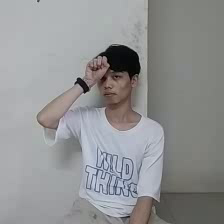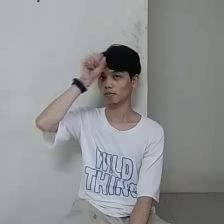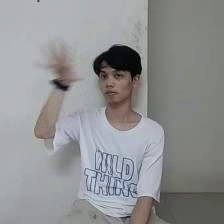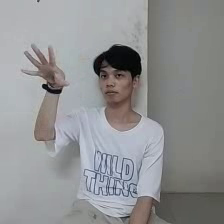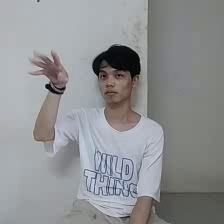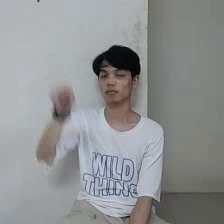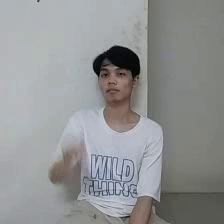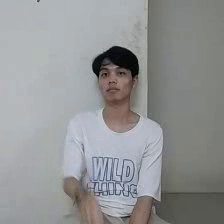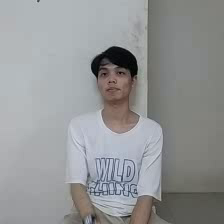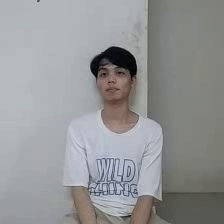Dạy dỗ